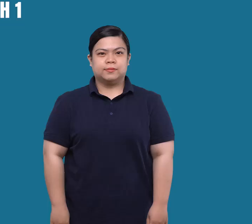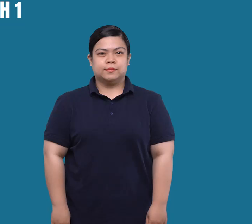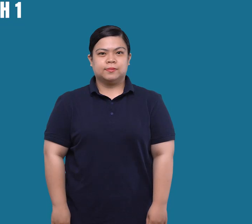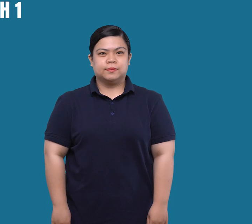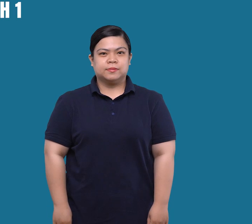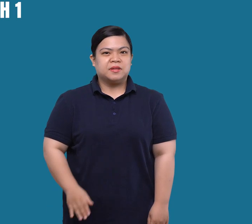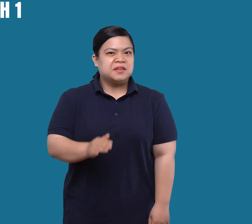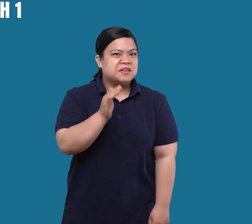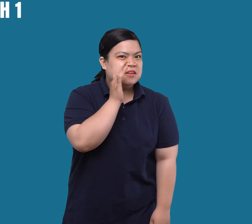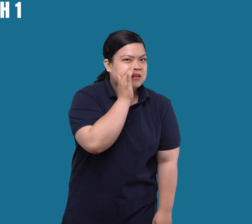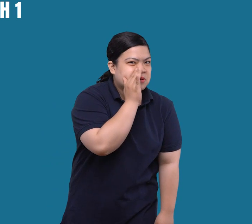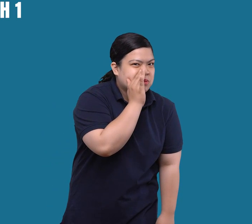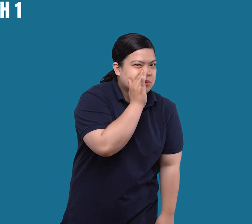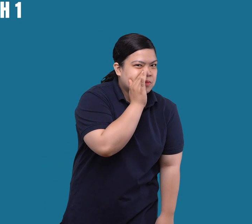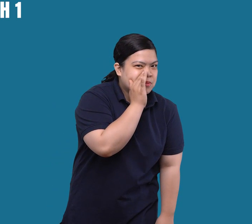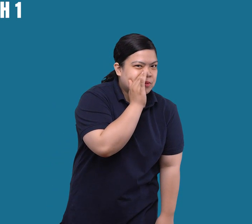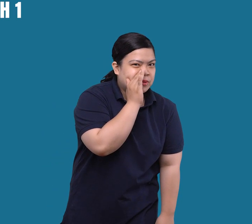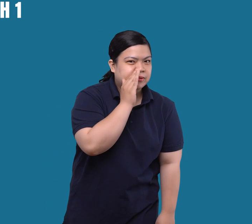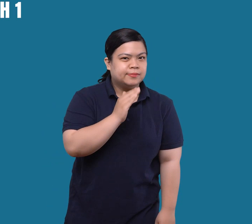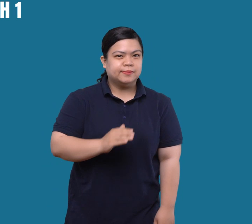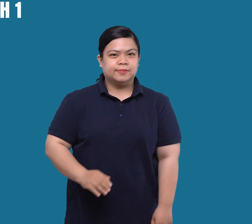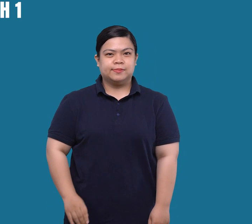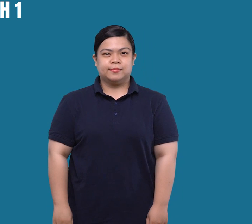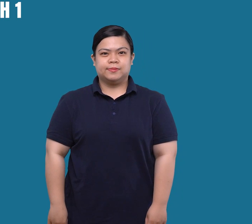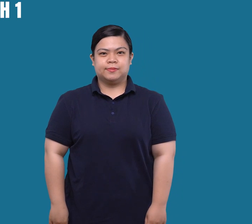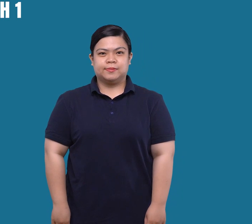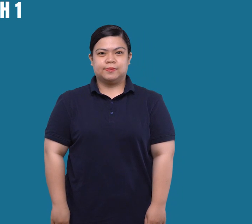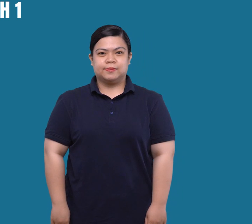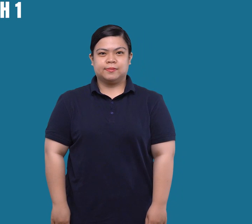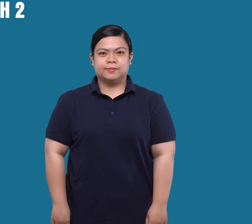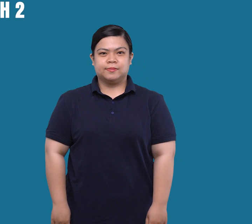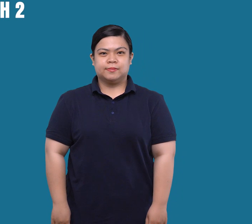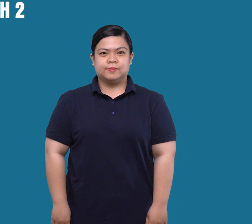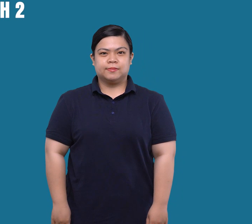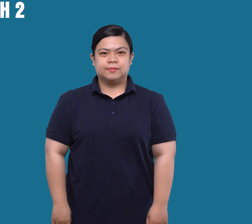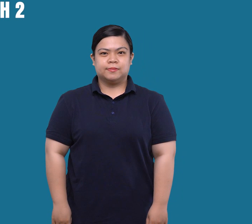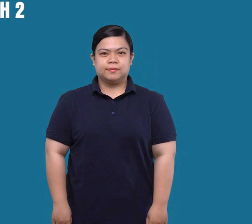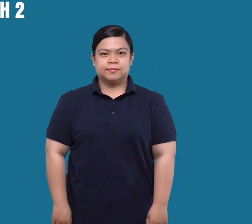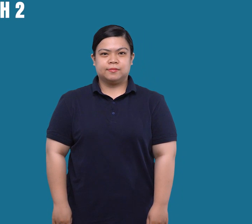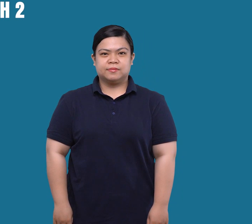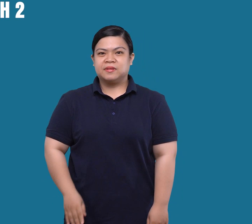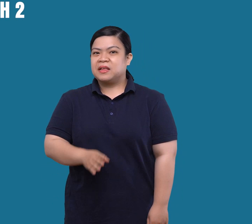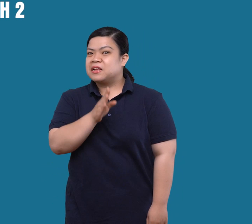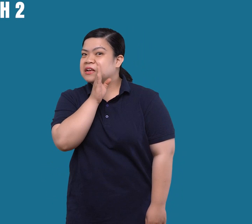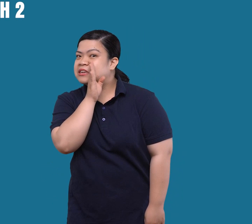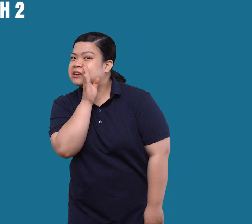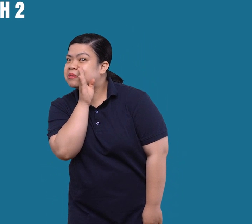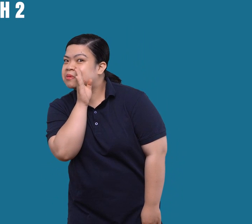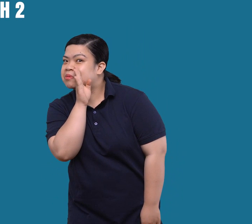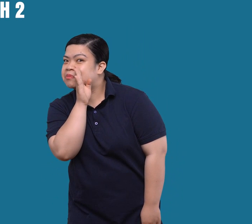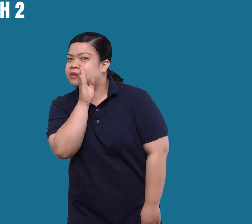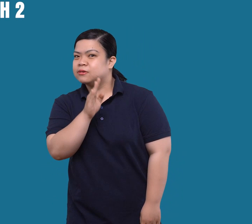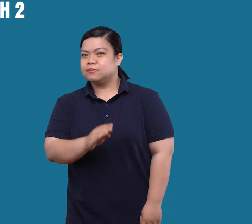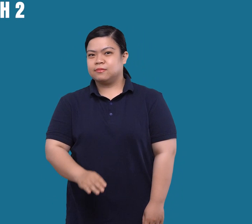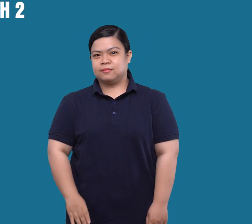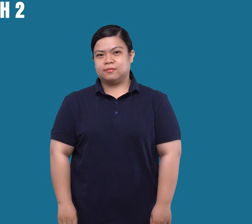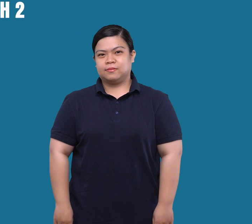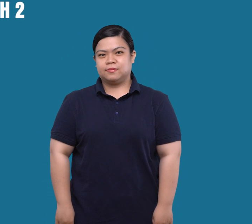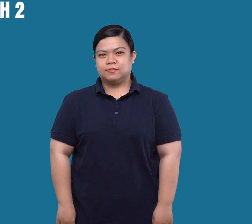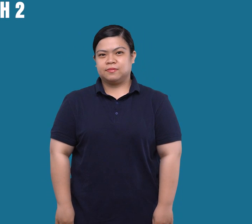thì thầm